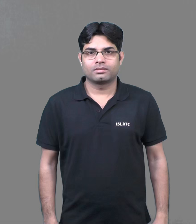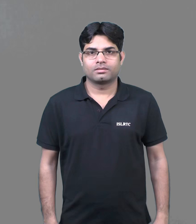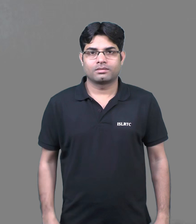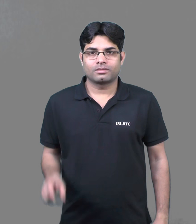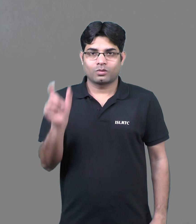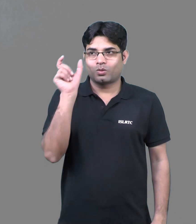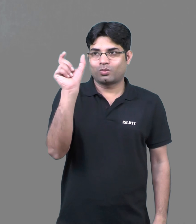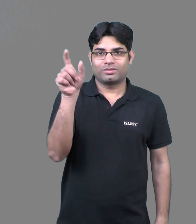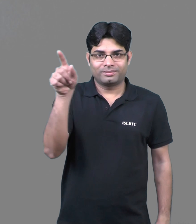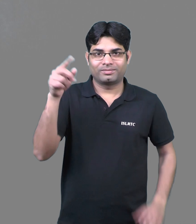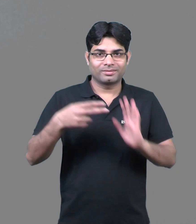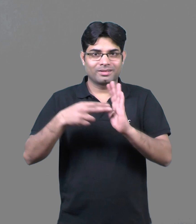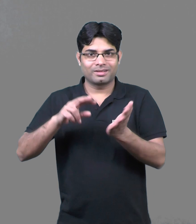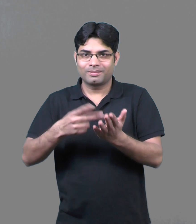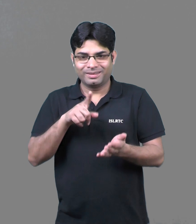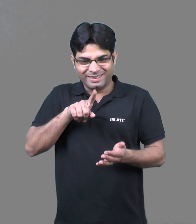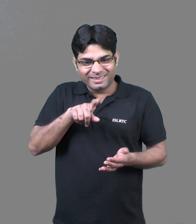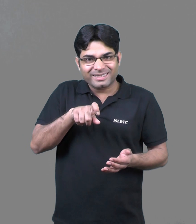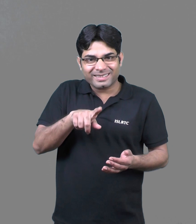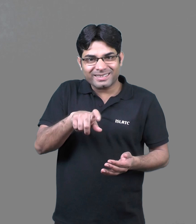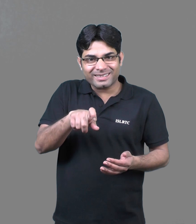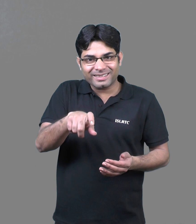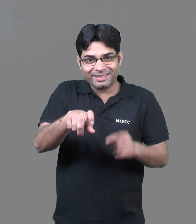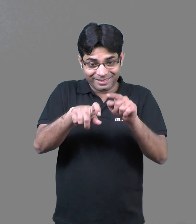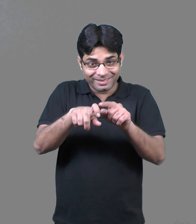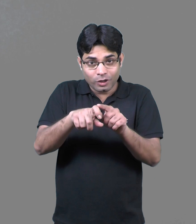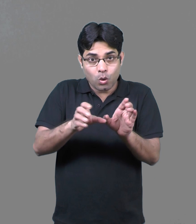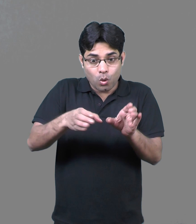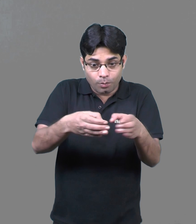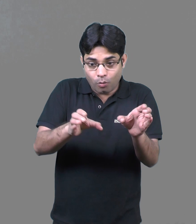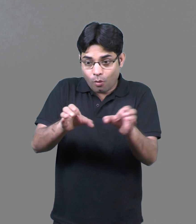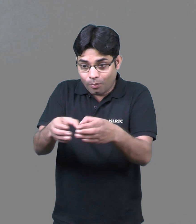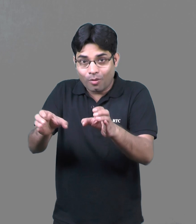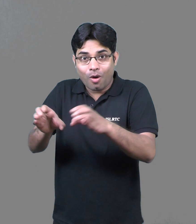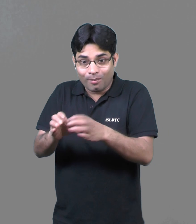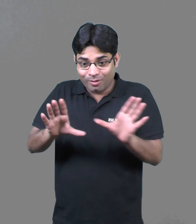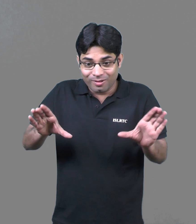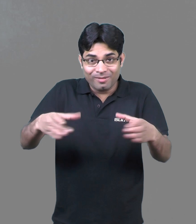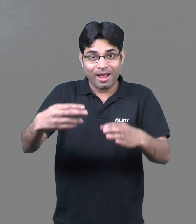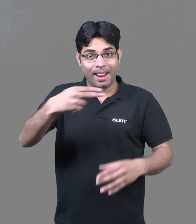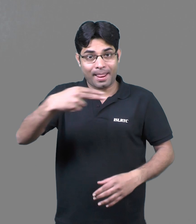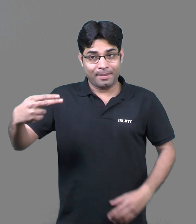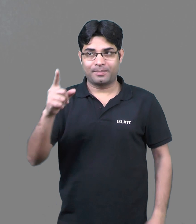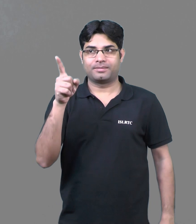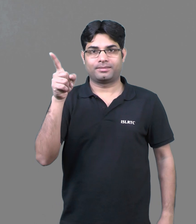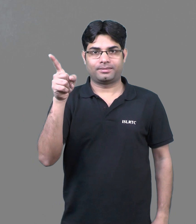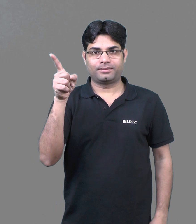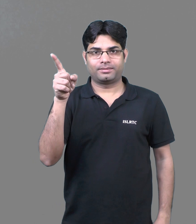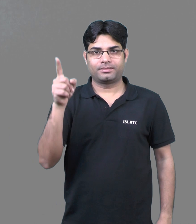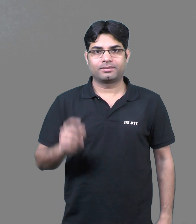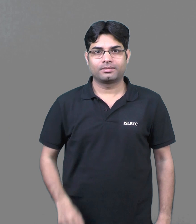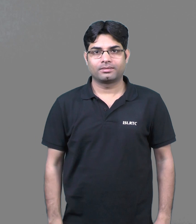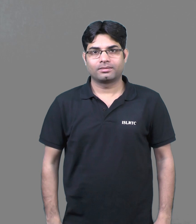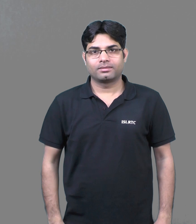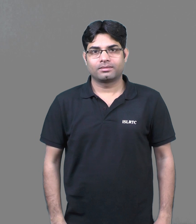Classification of Fungus